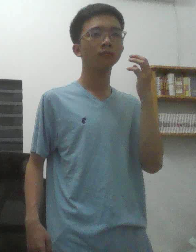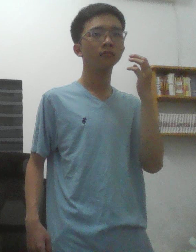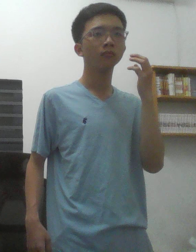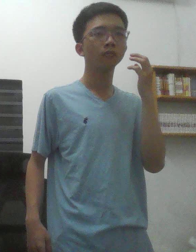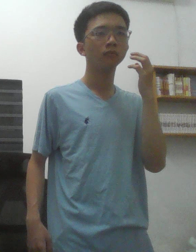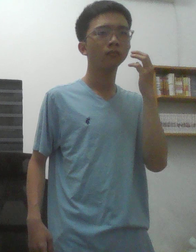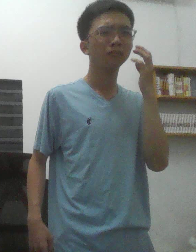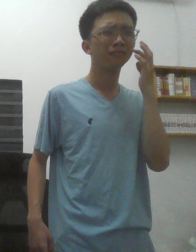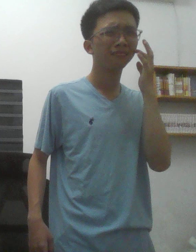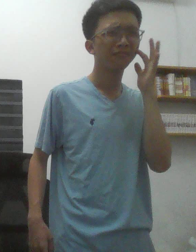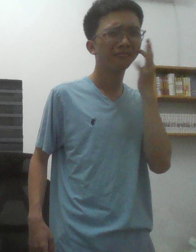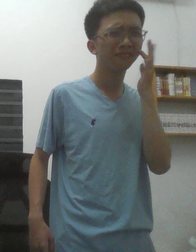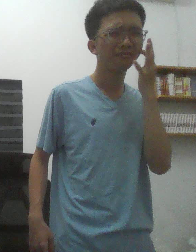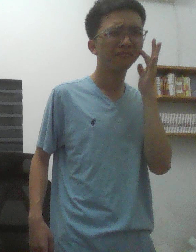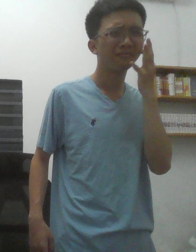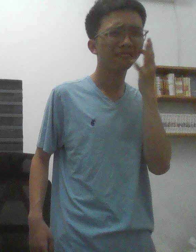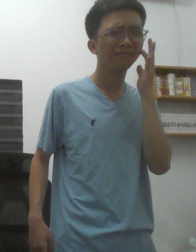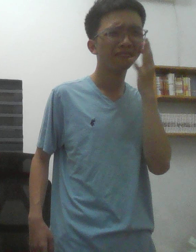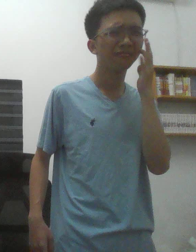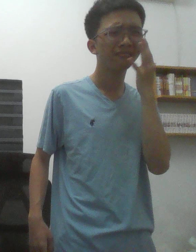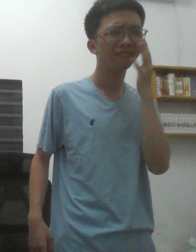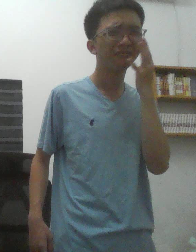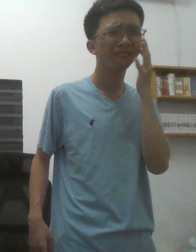kinh tom